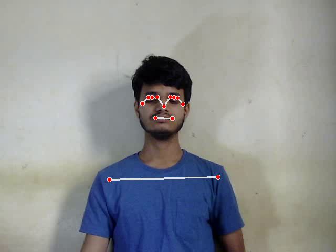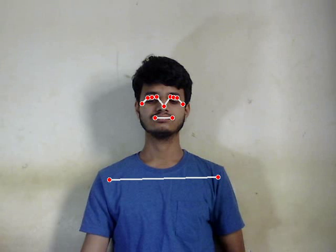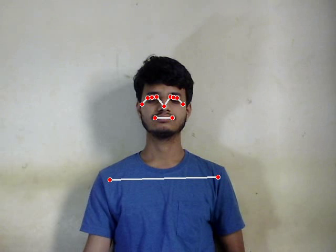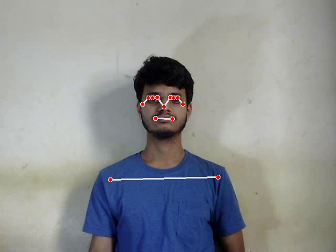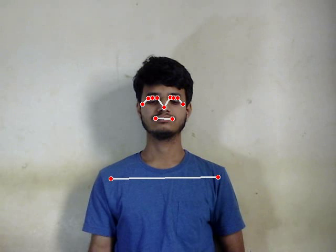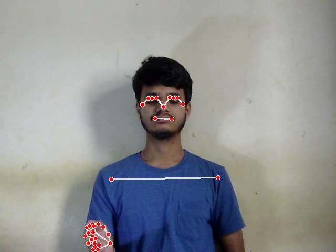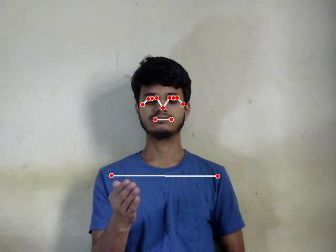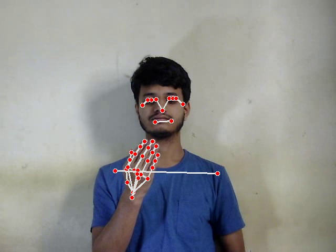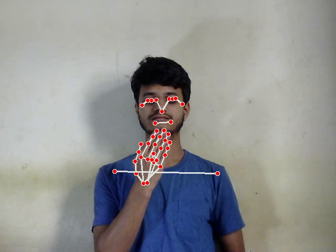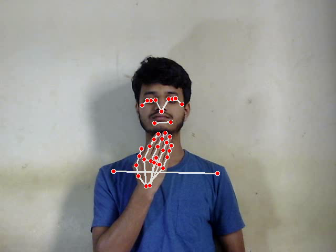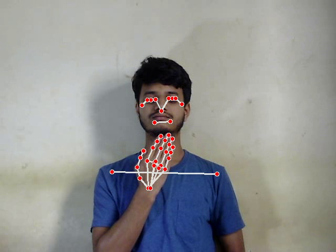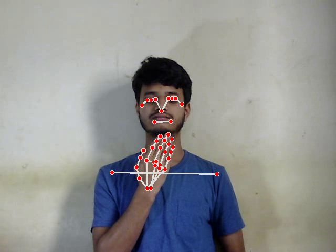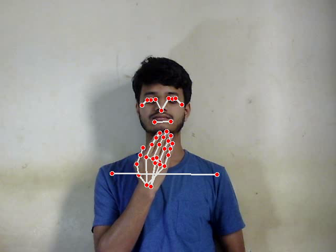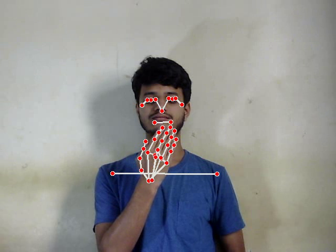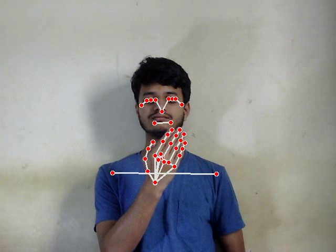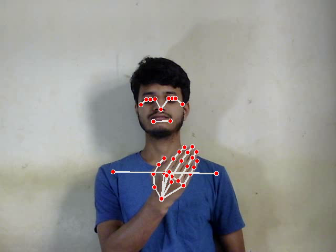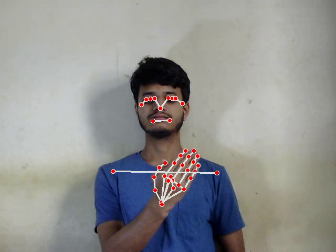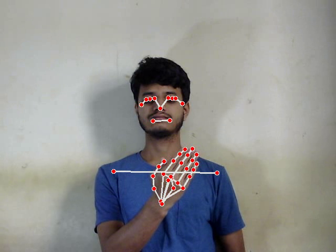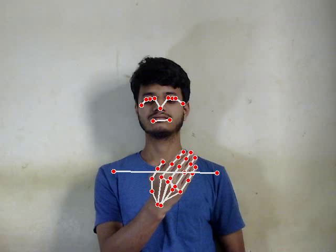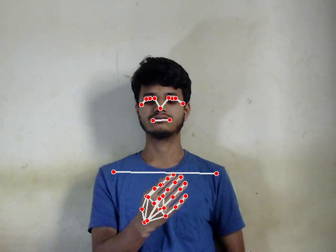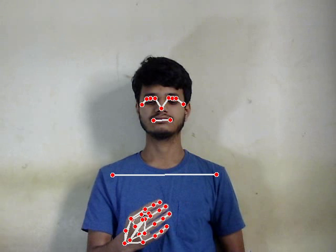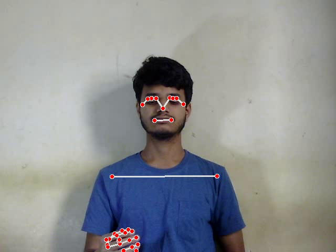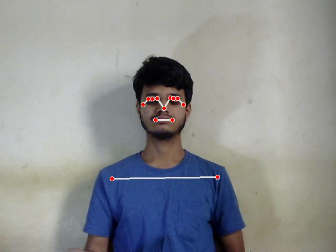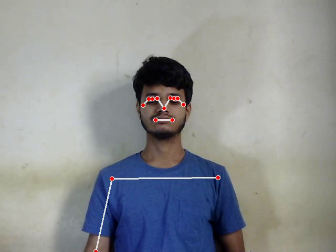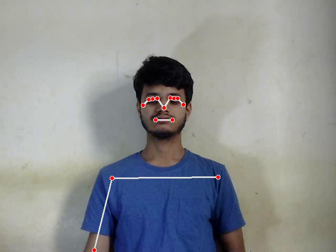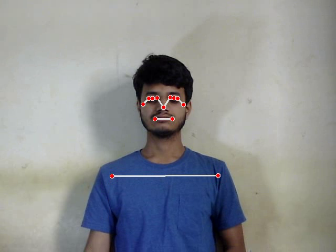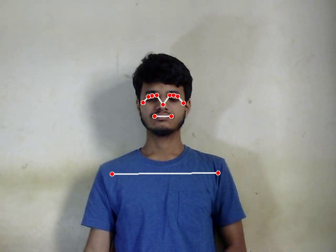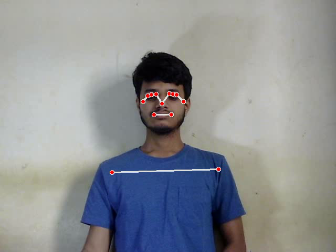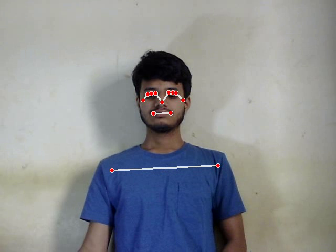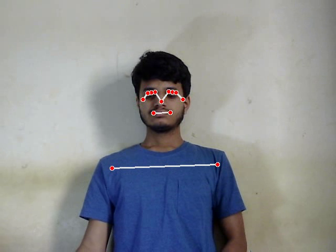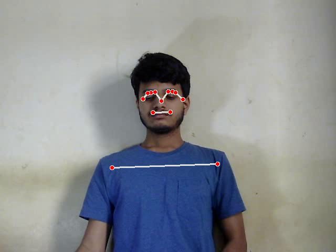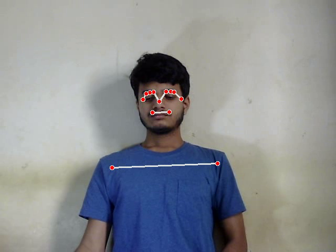thank you